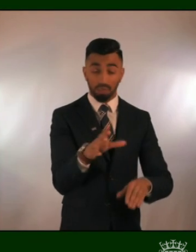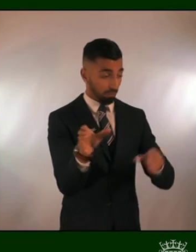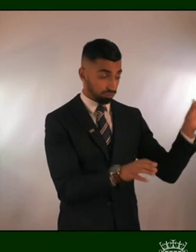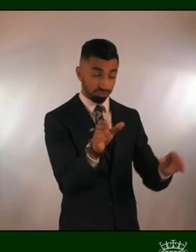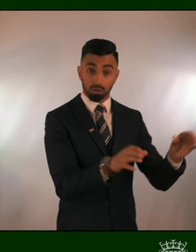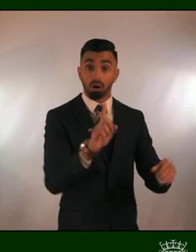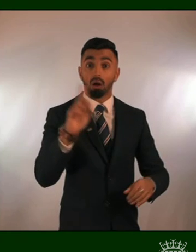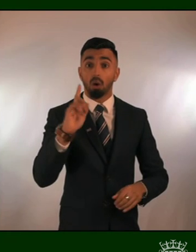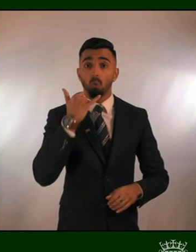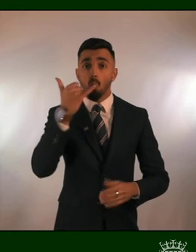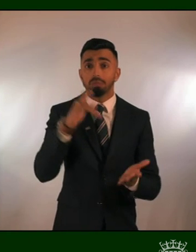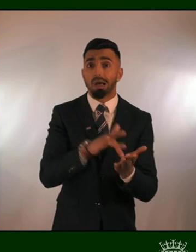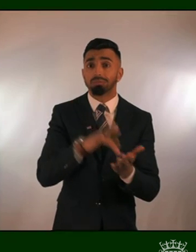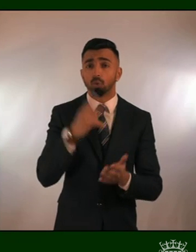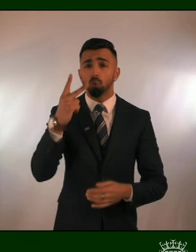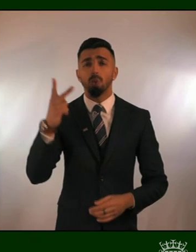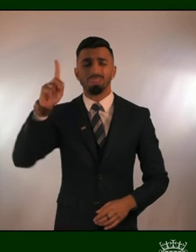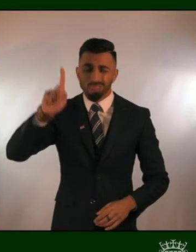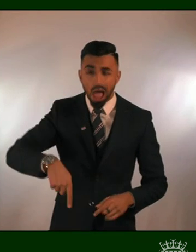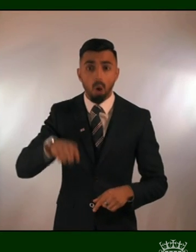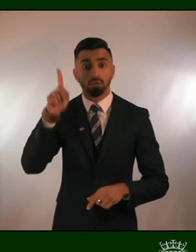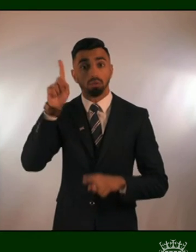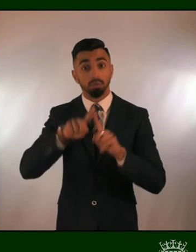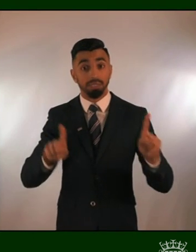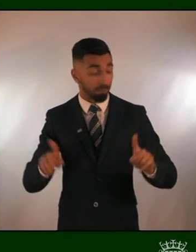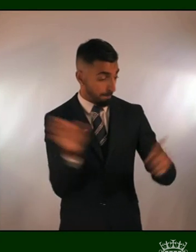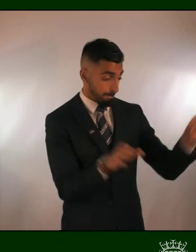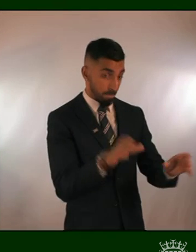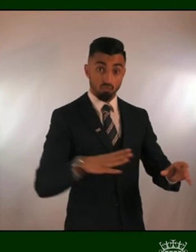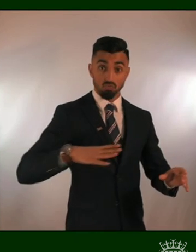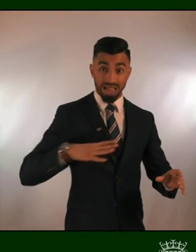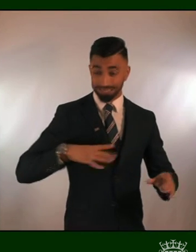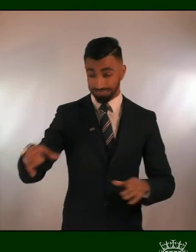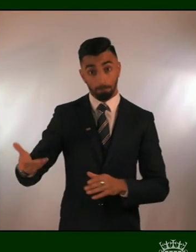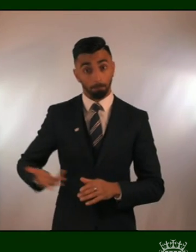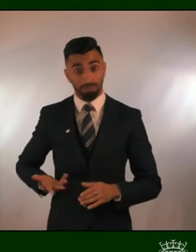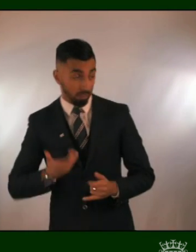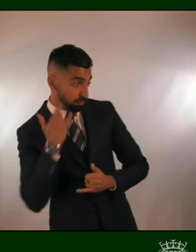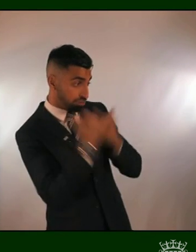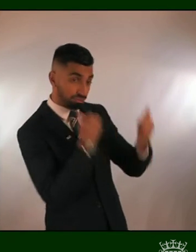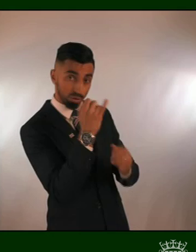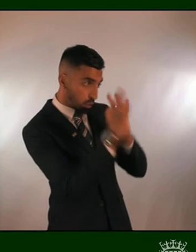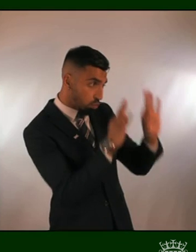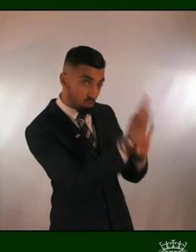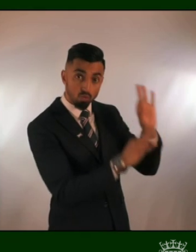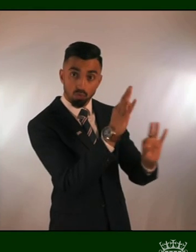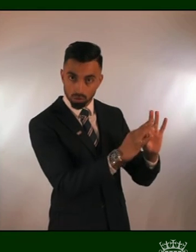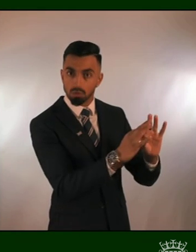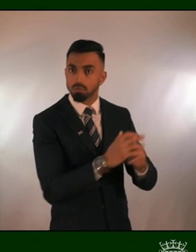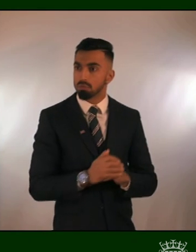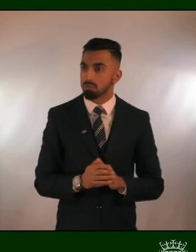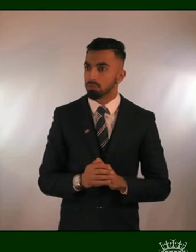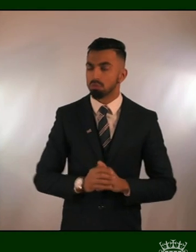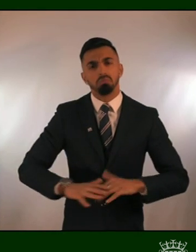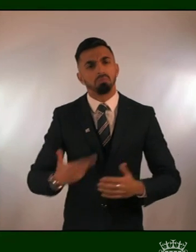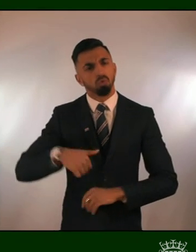Although time to pay is important, it will still be the case that some good, well-run businesses will face problems with their cash flow.